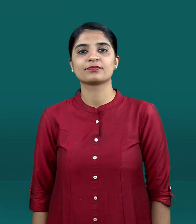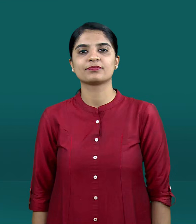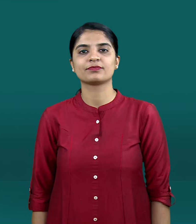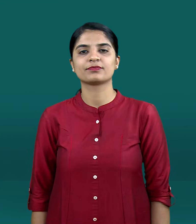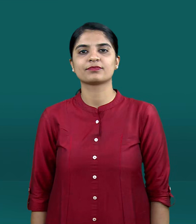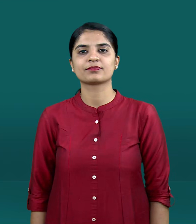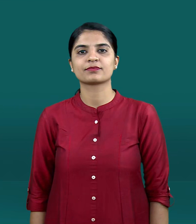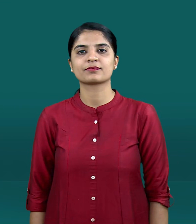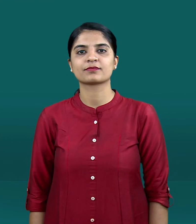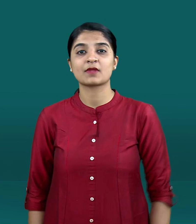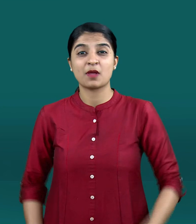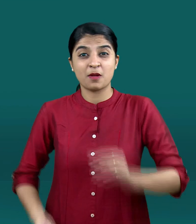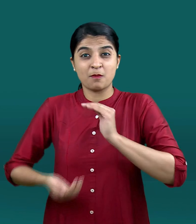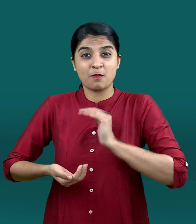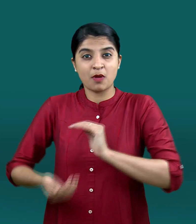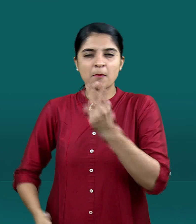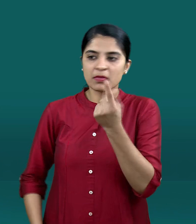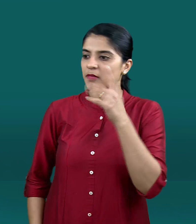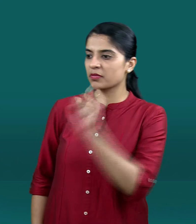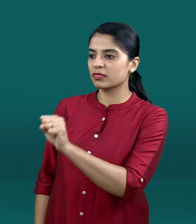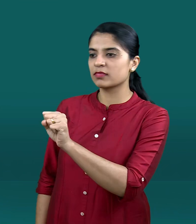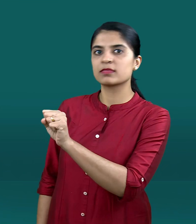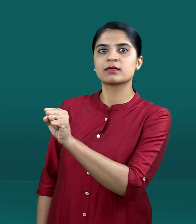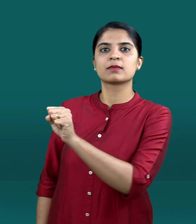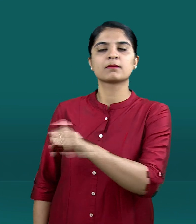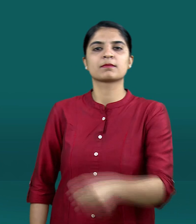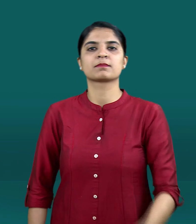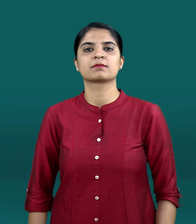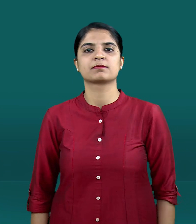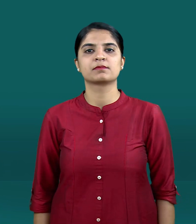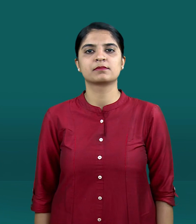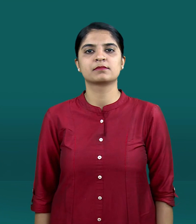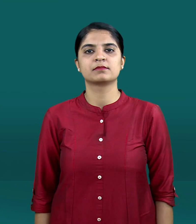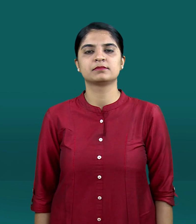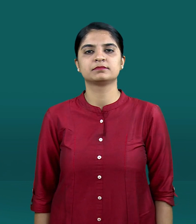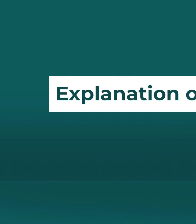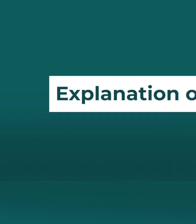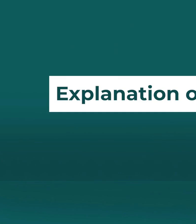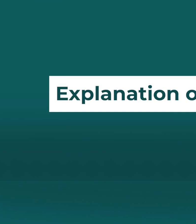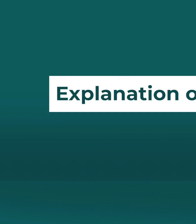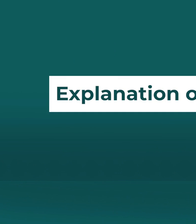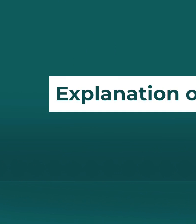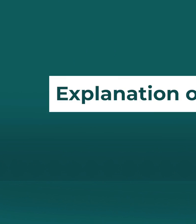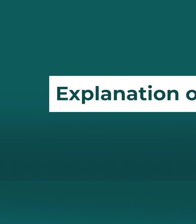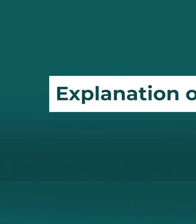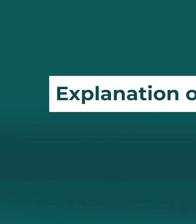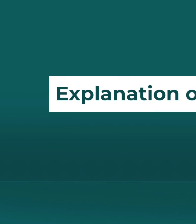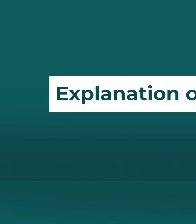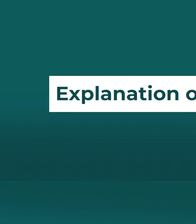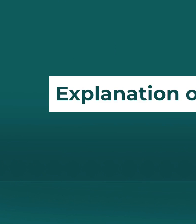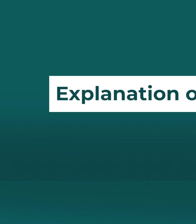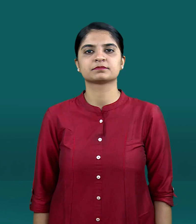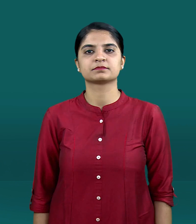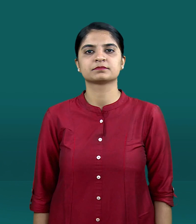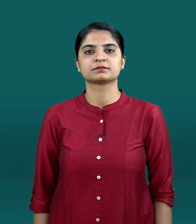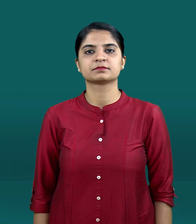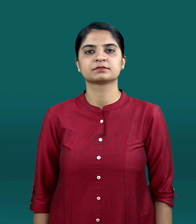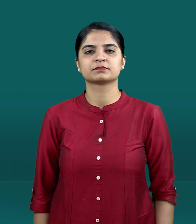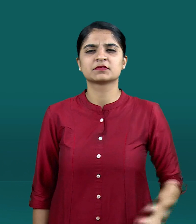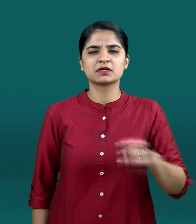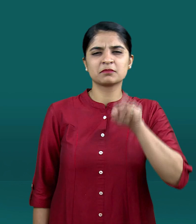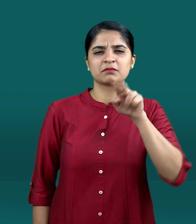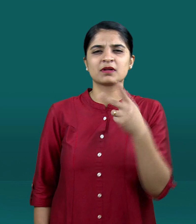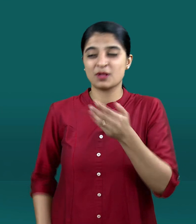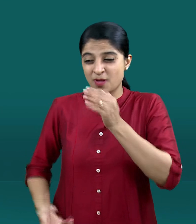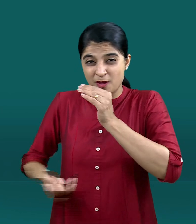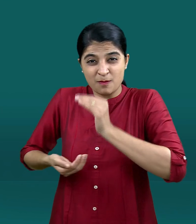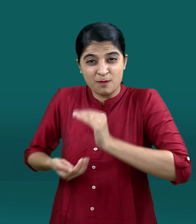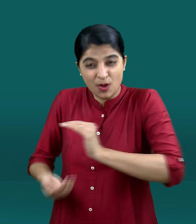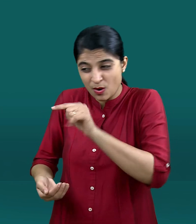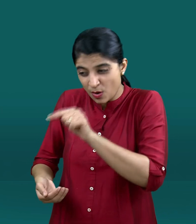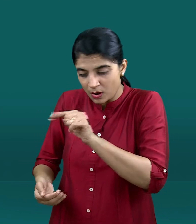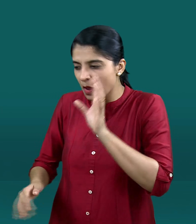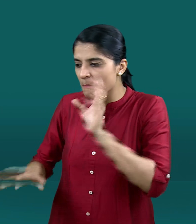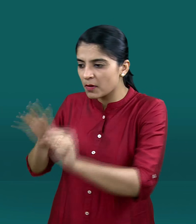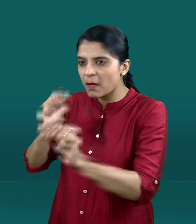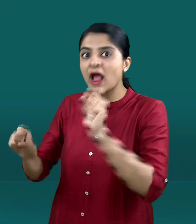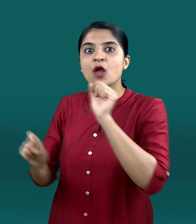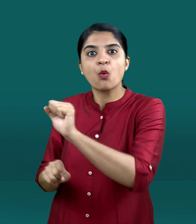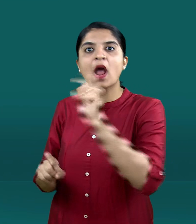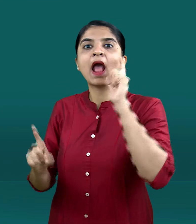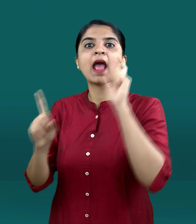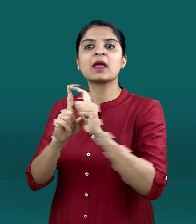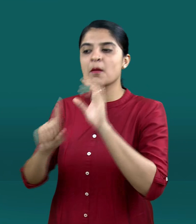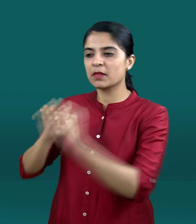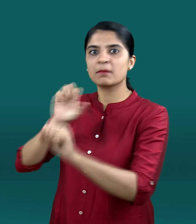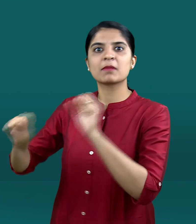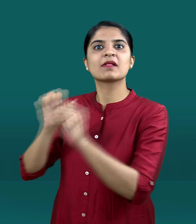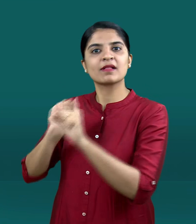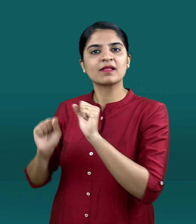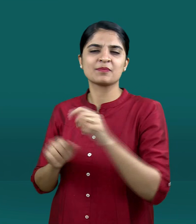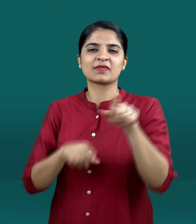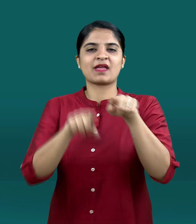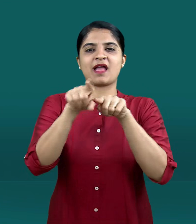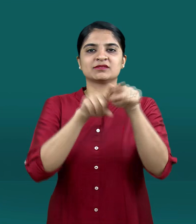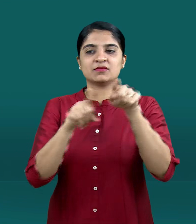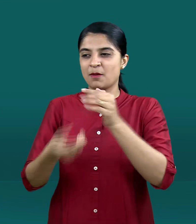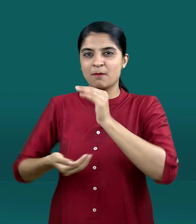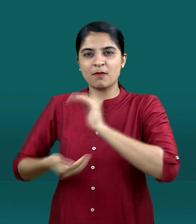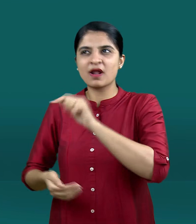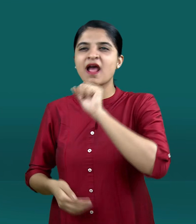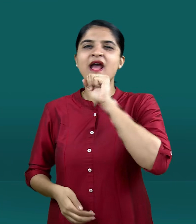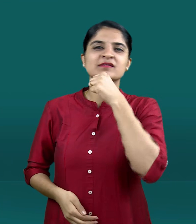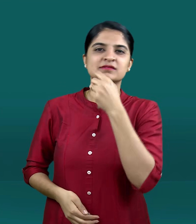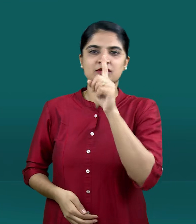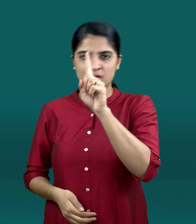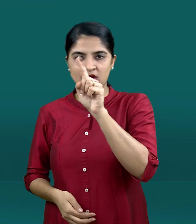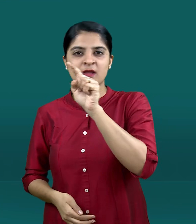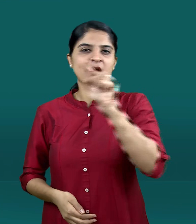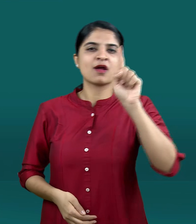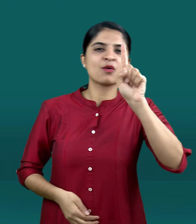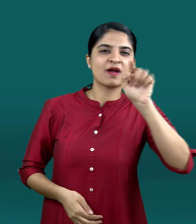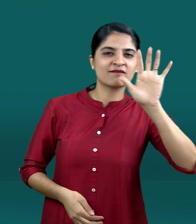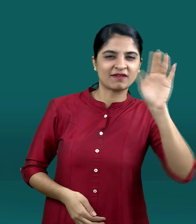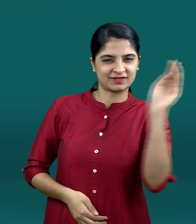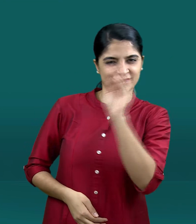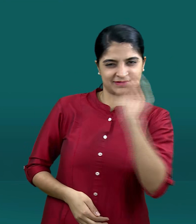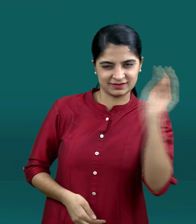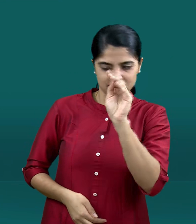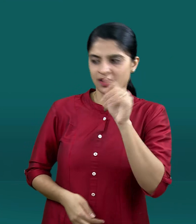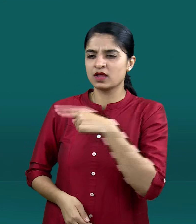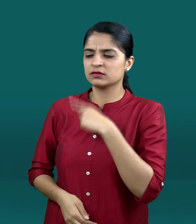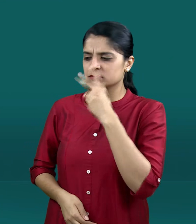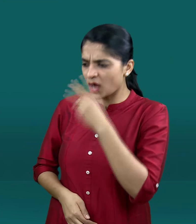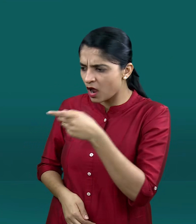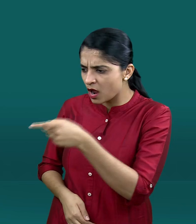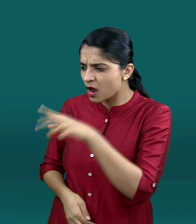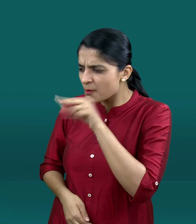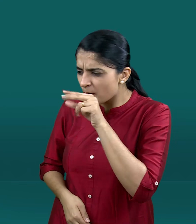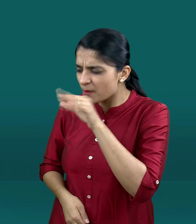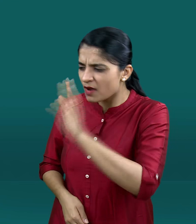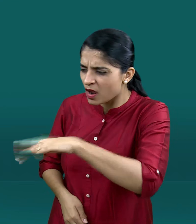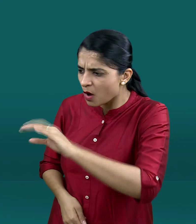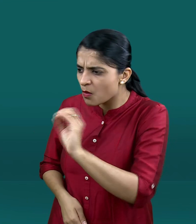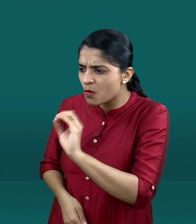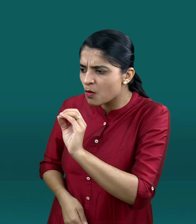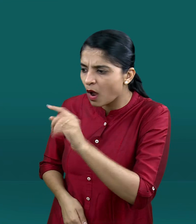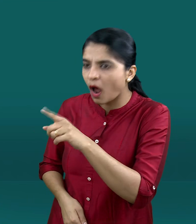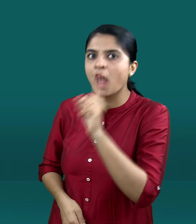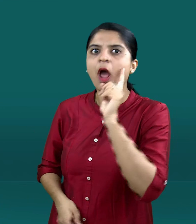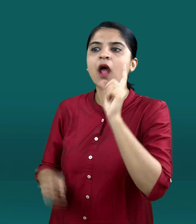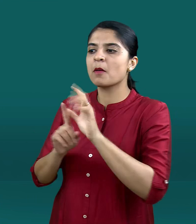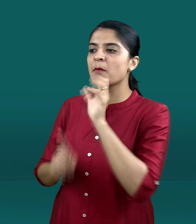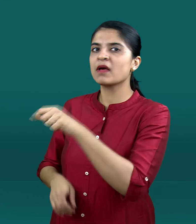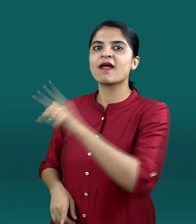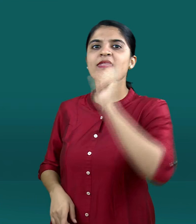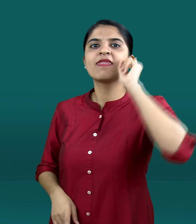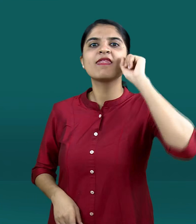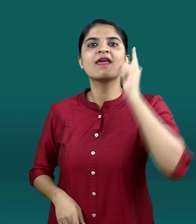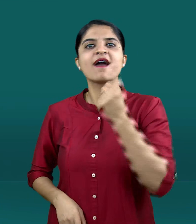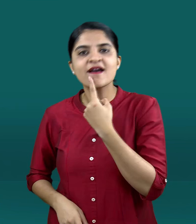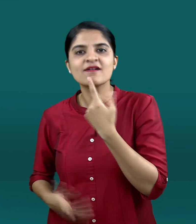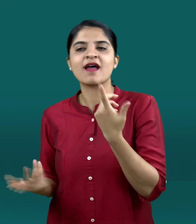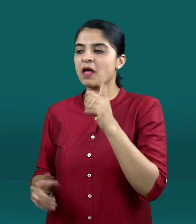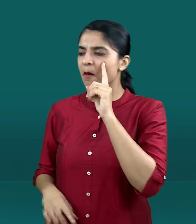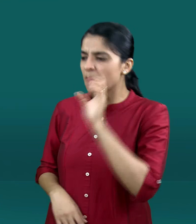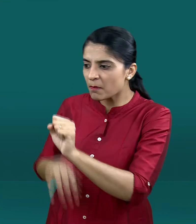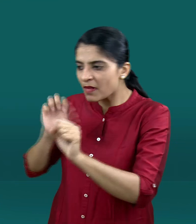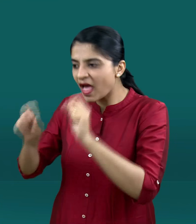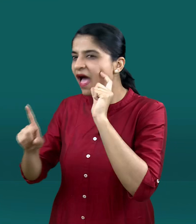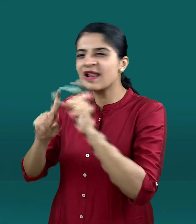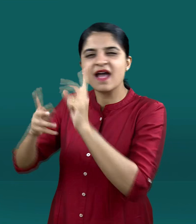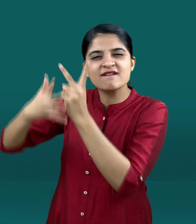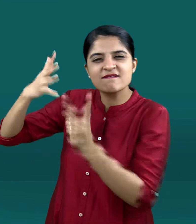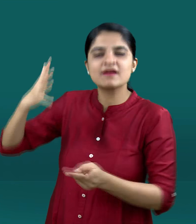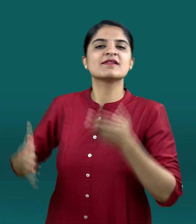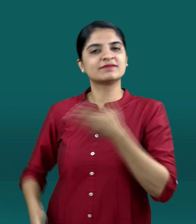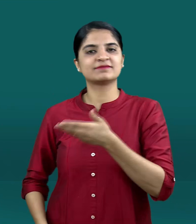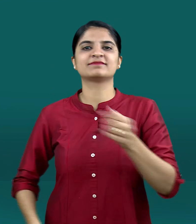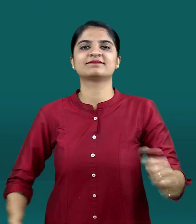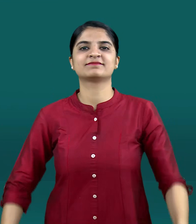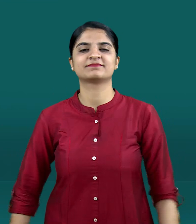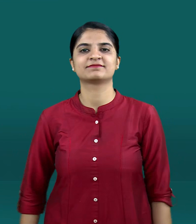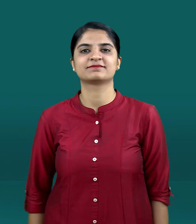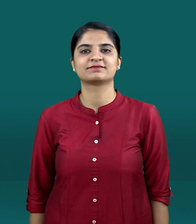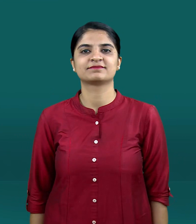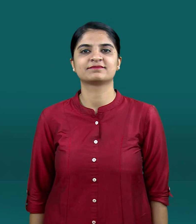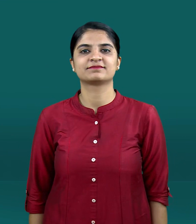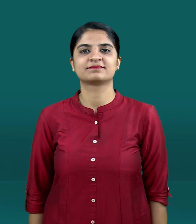Early Identification